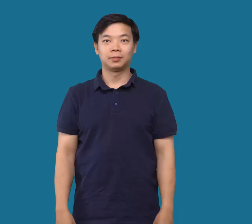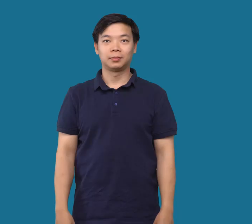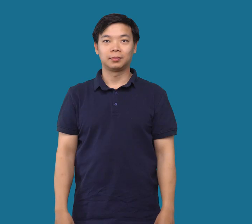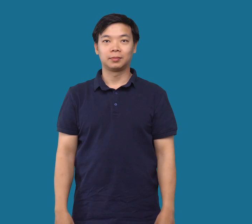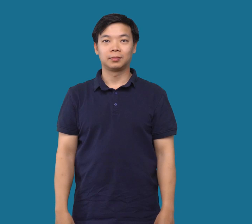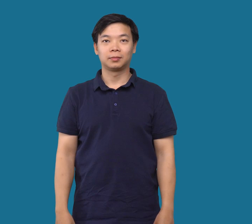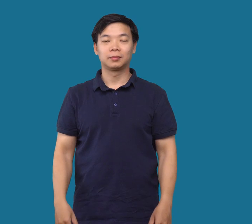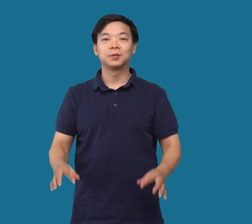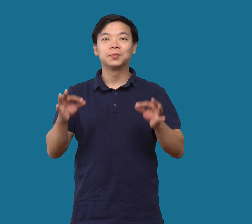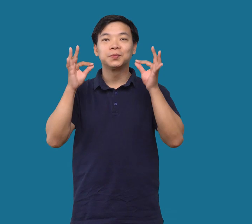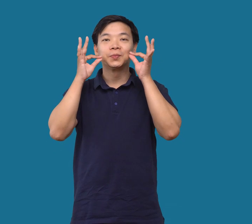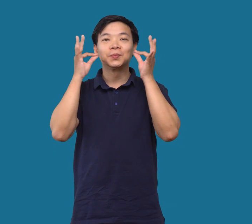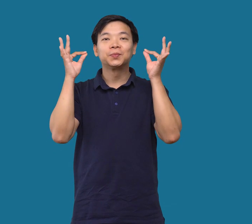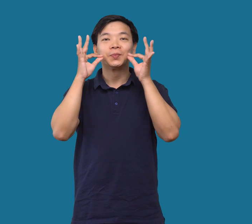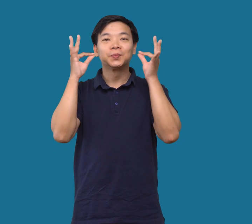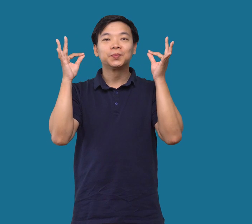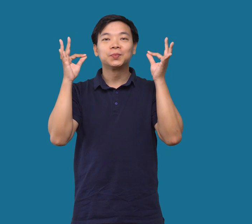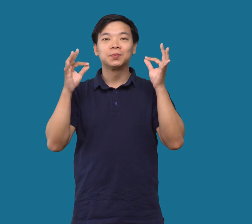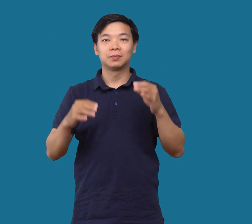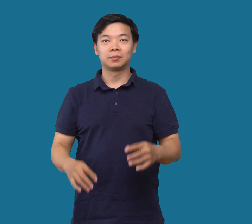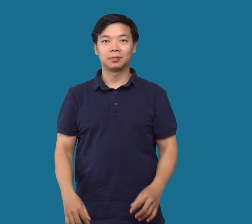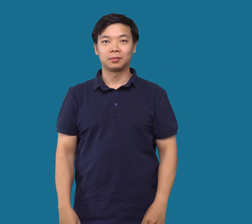con mèo